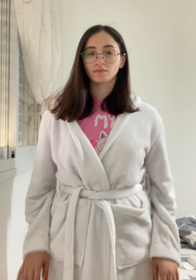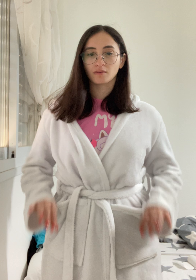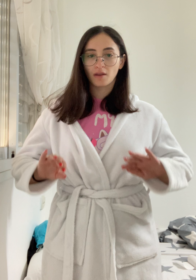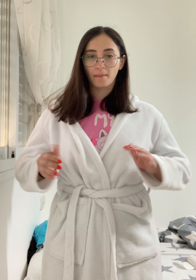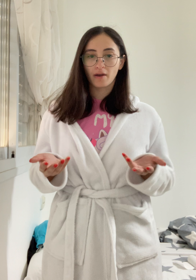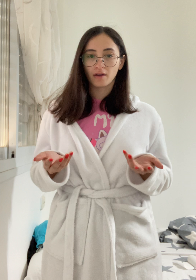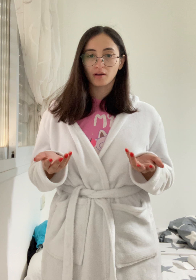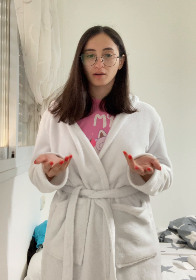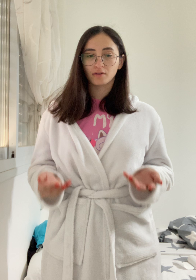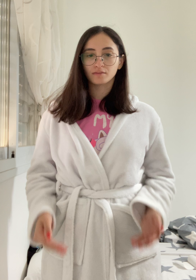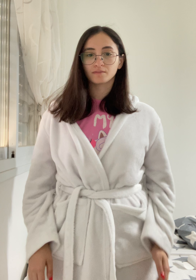מהר